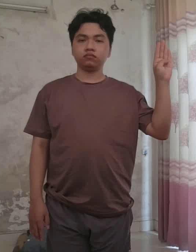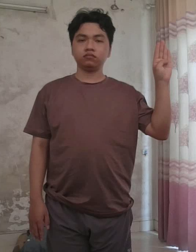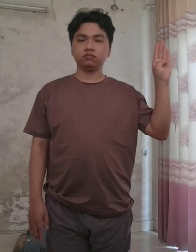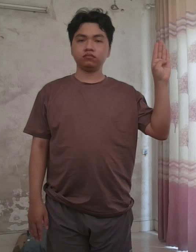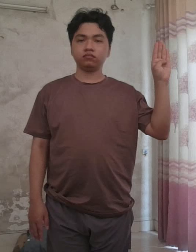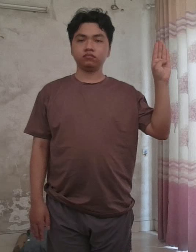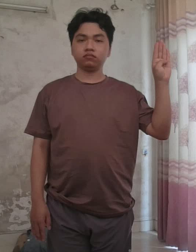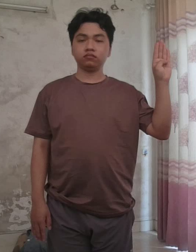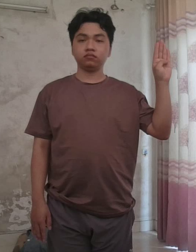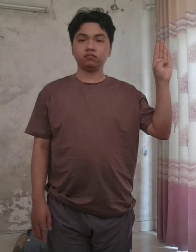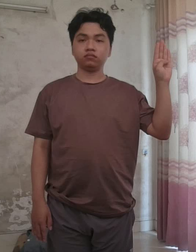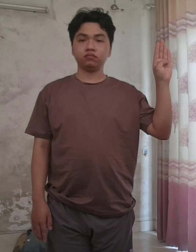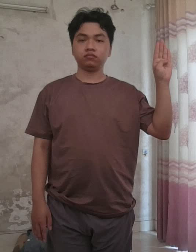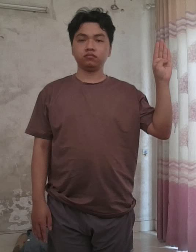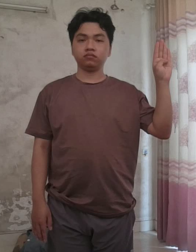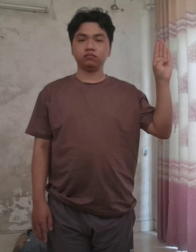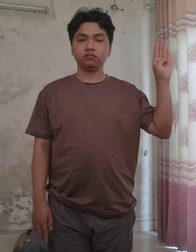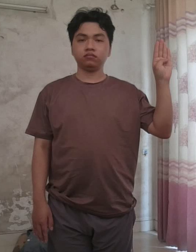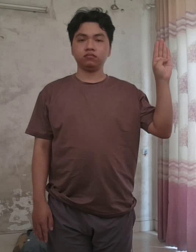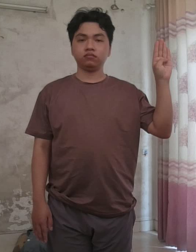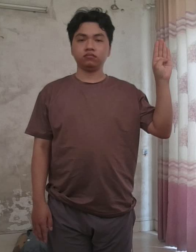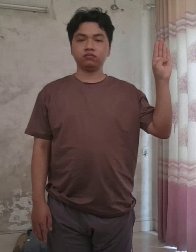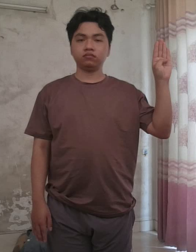b